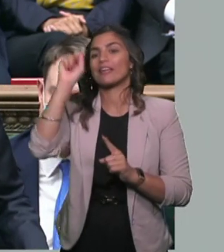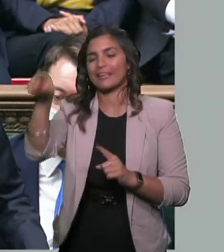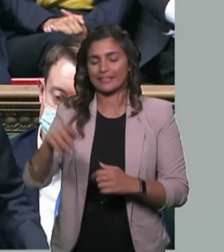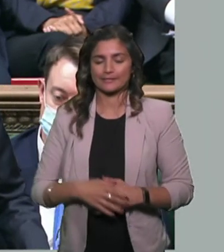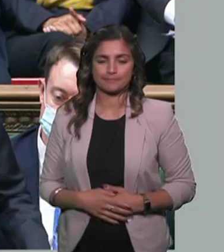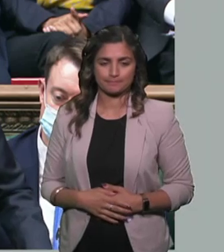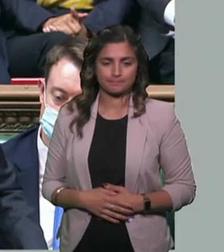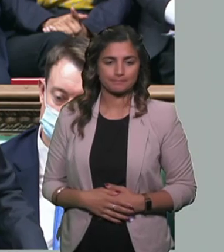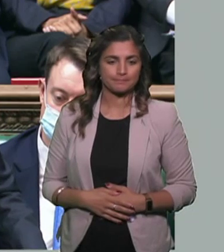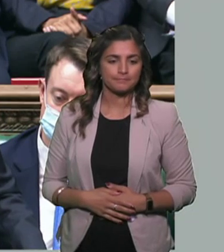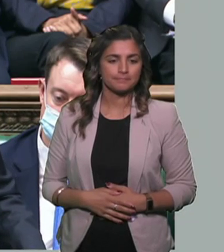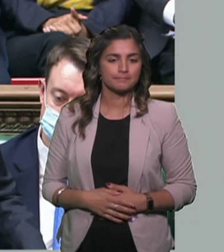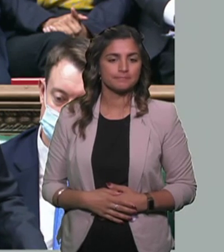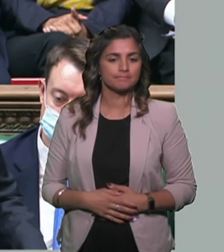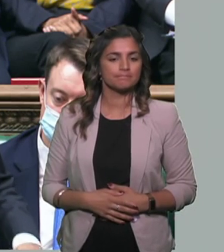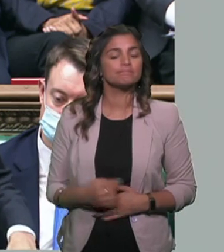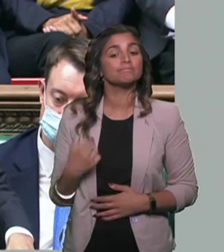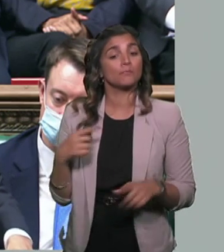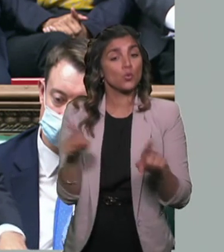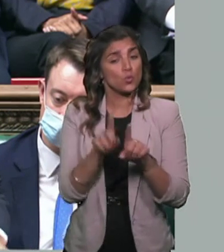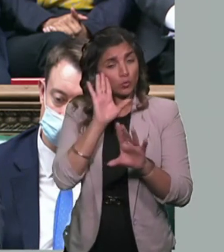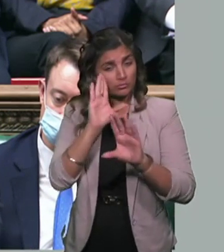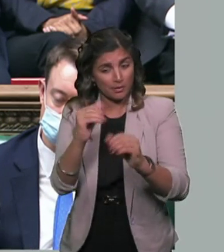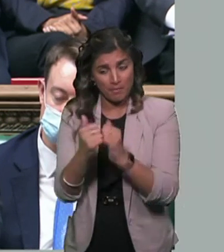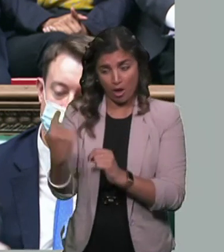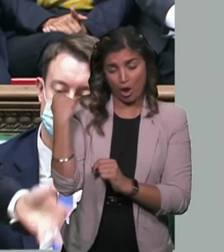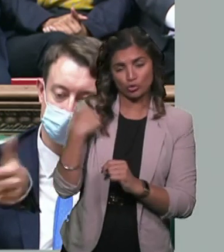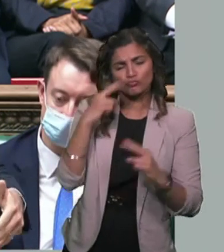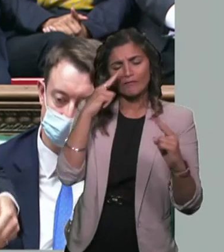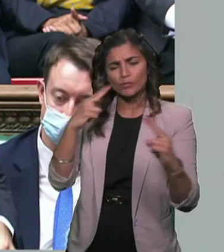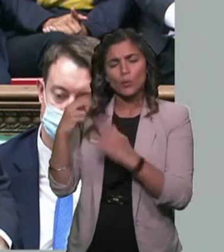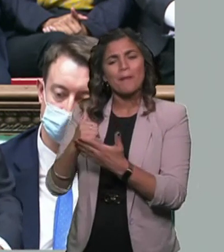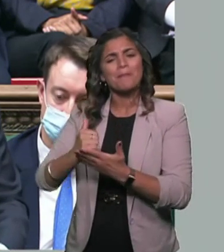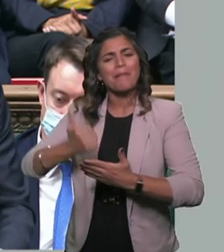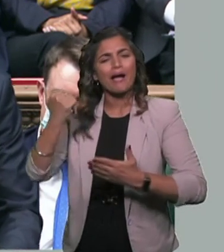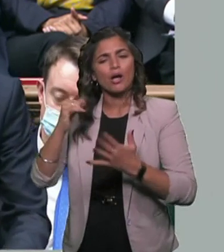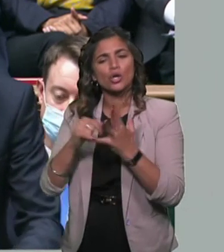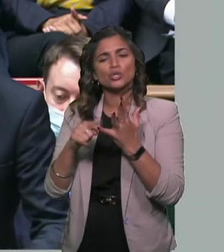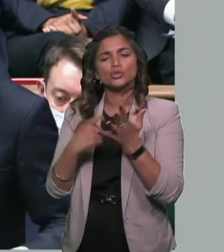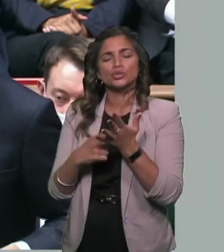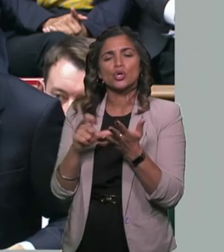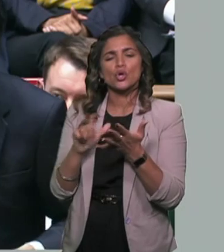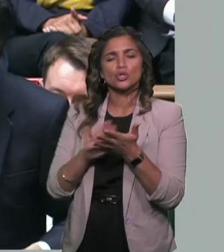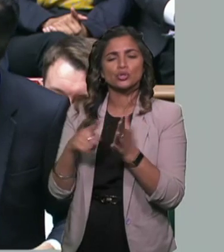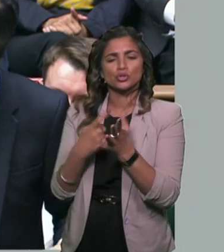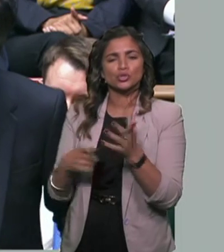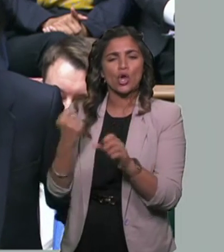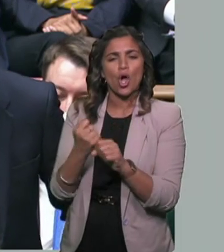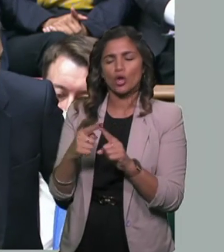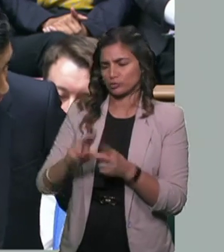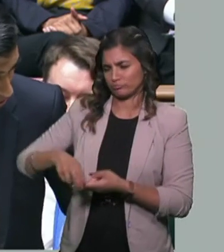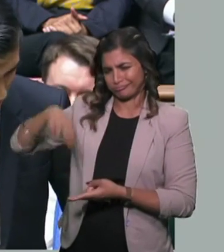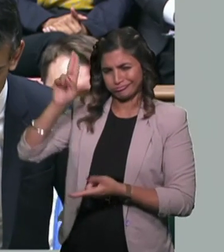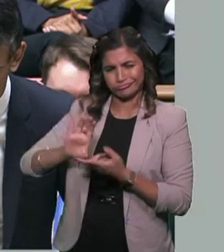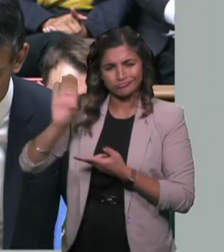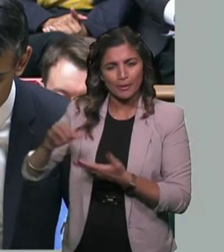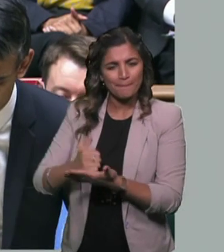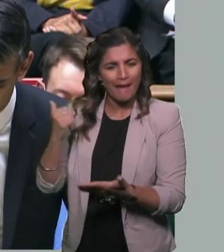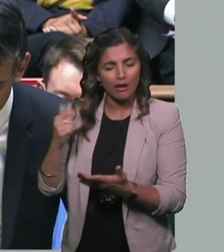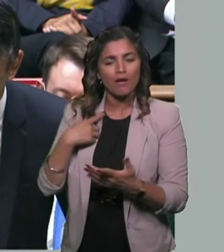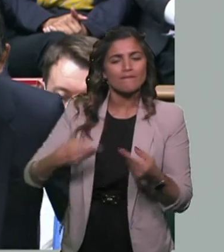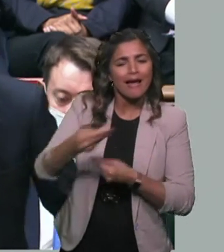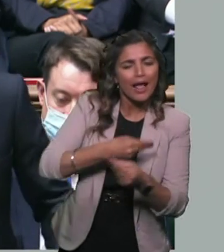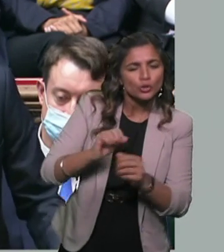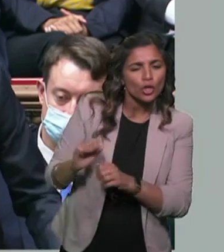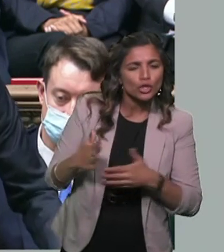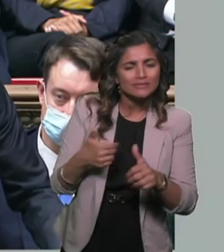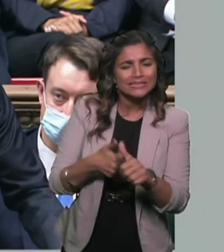I also said in March that I would review the bank surcharge within corporation tax to maintain the competitiveness of our financial services industry.